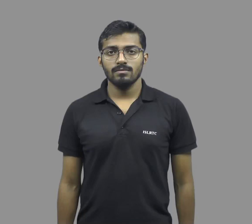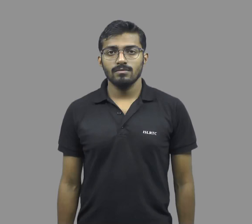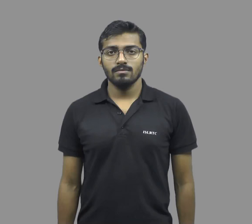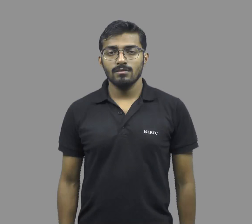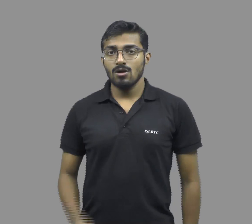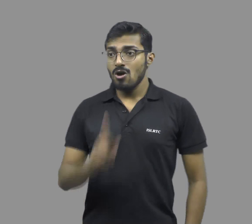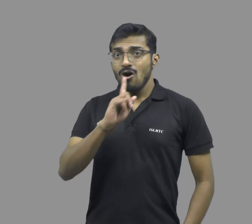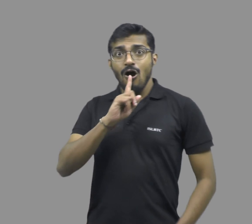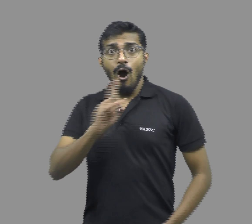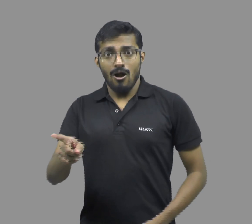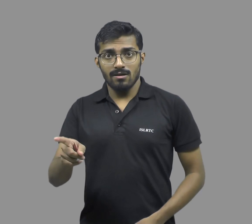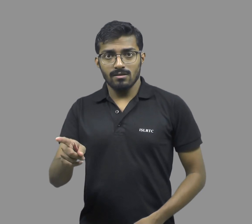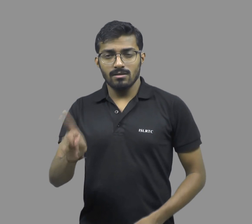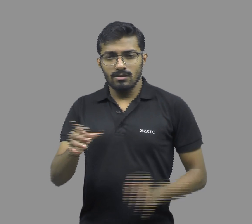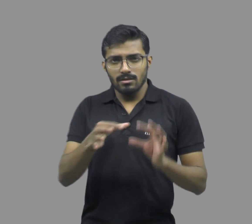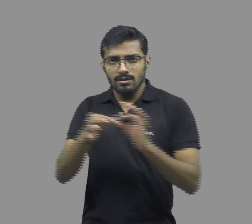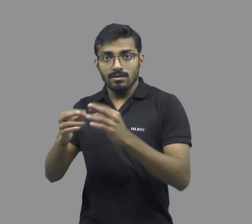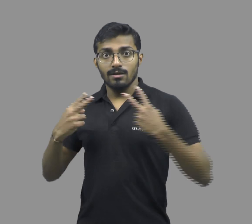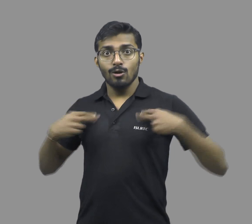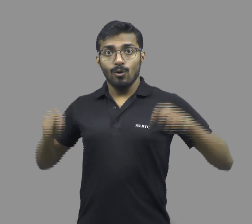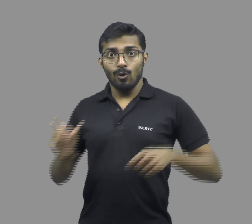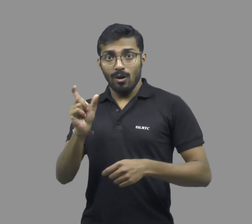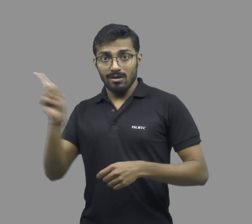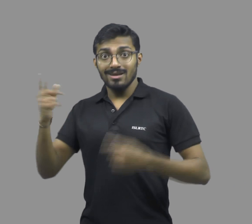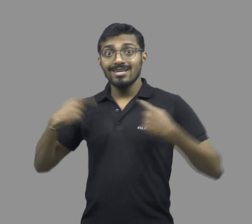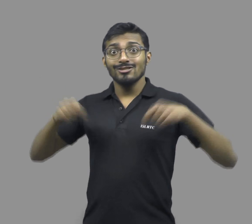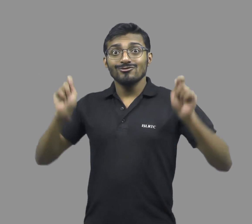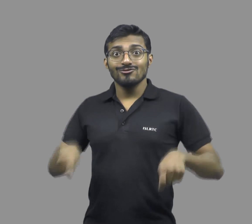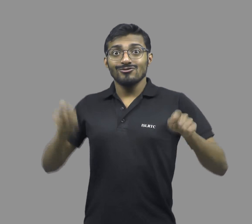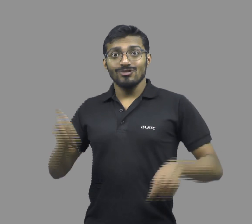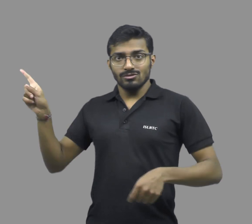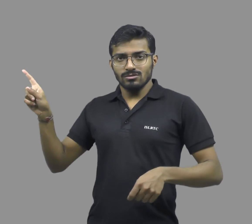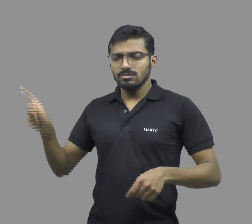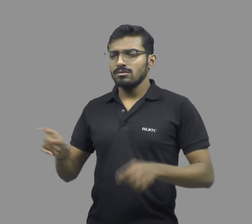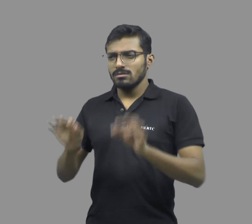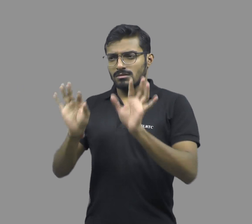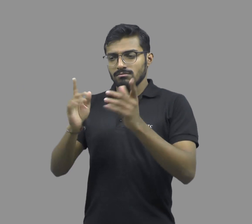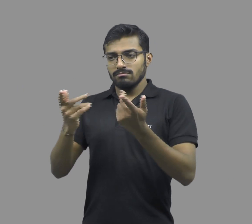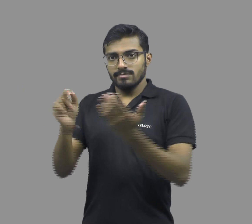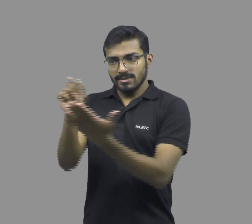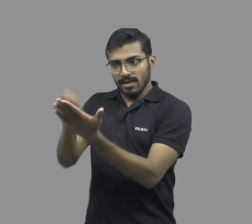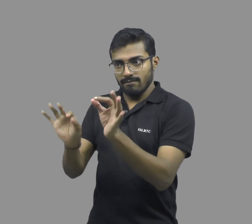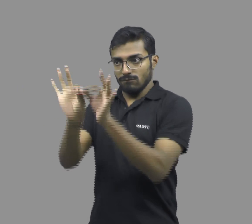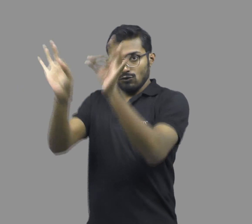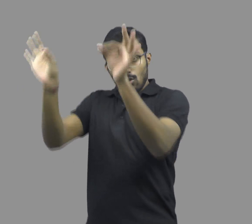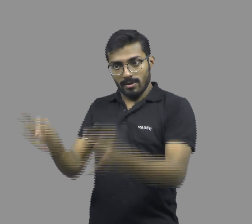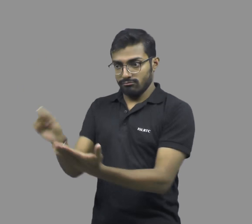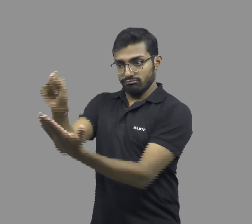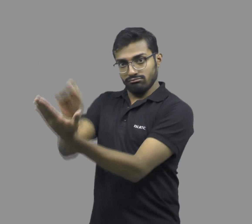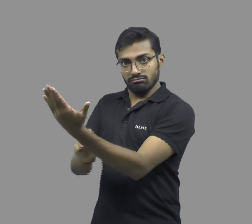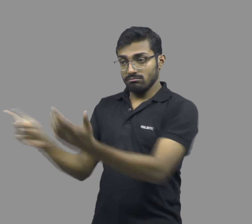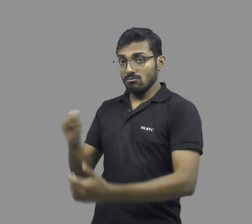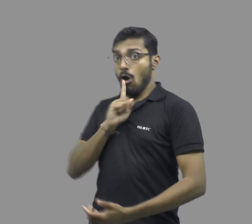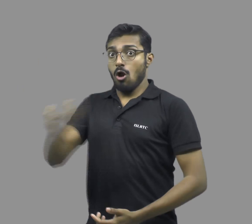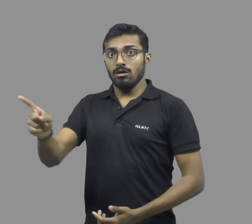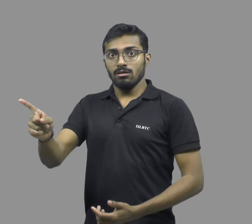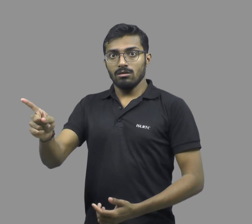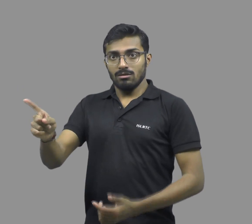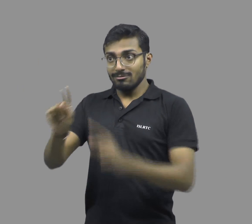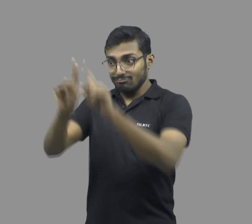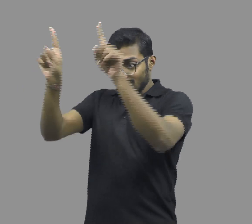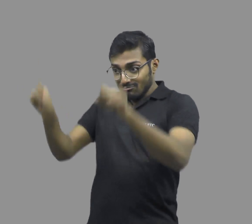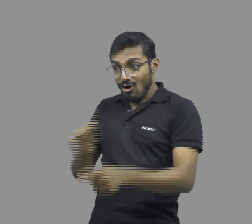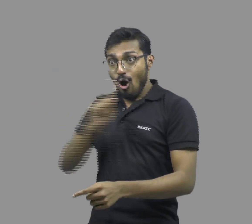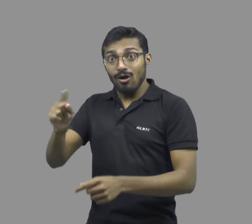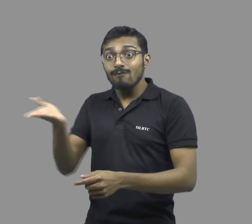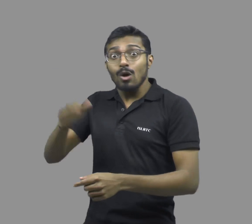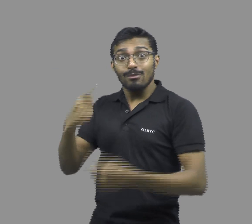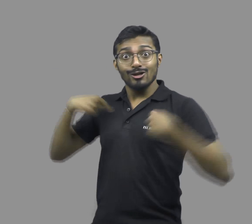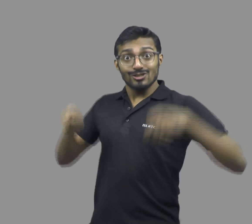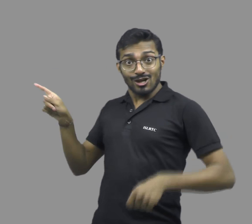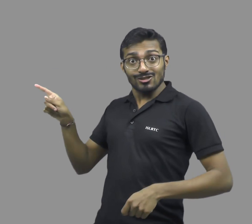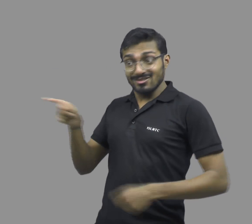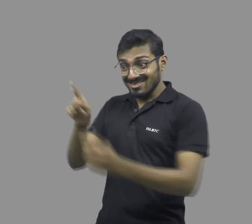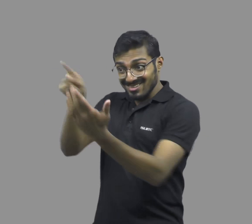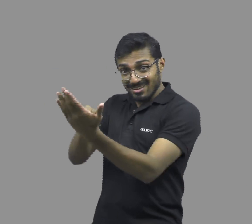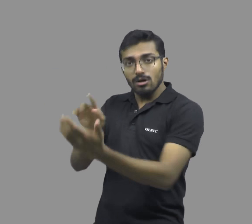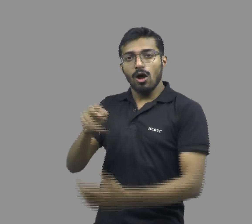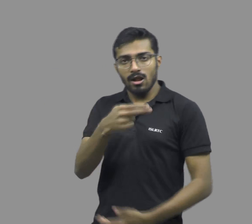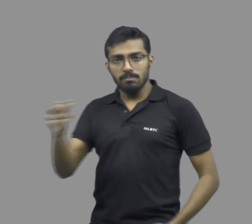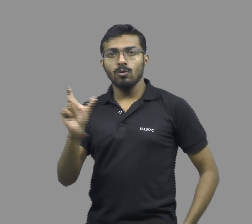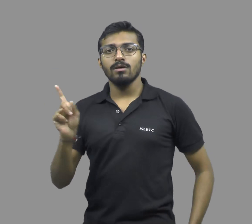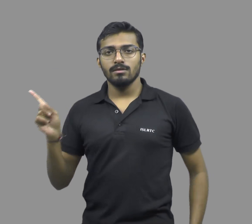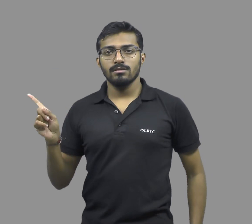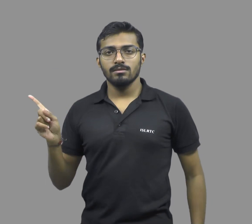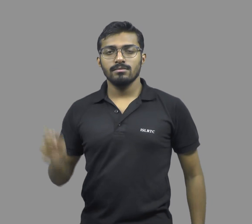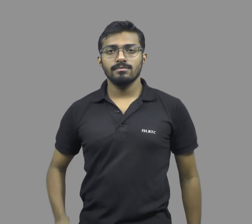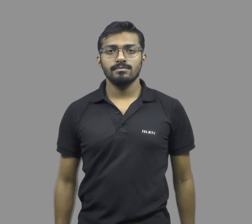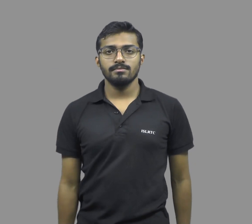Order